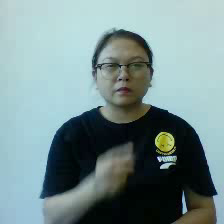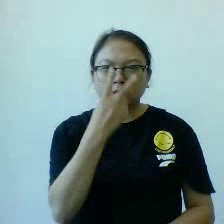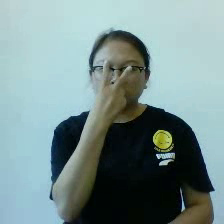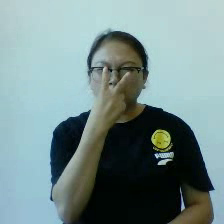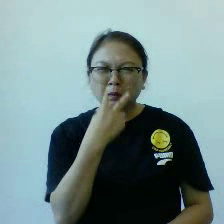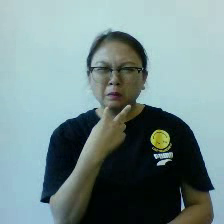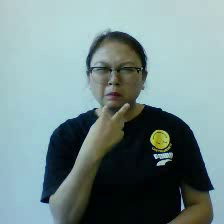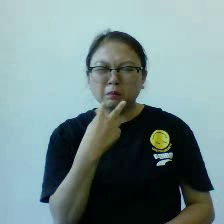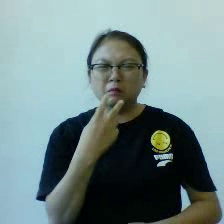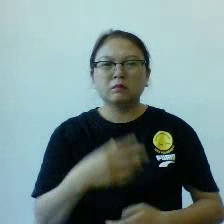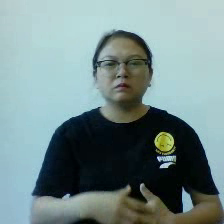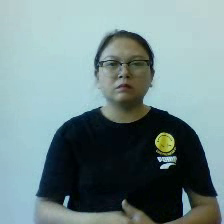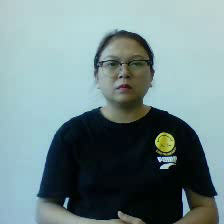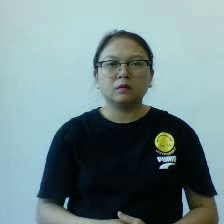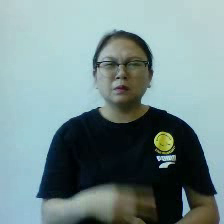Khóc